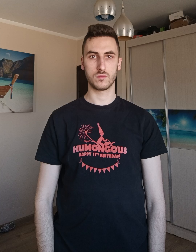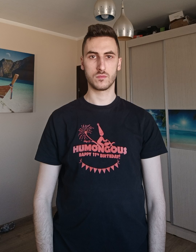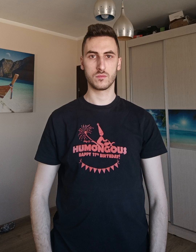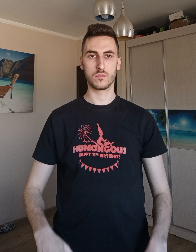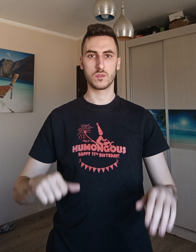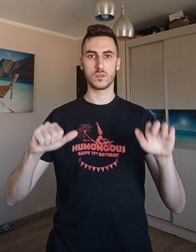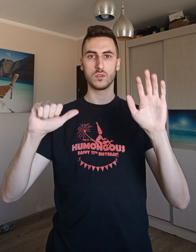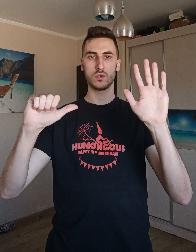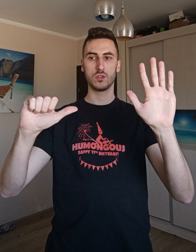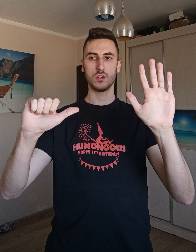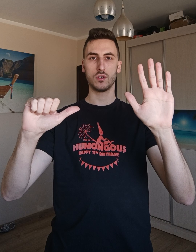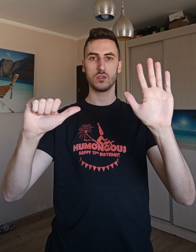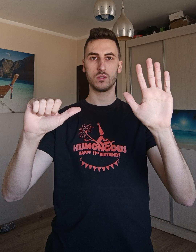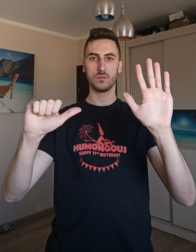שש